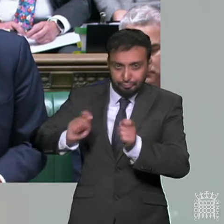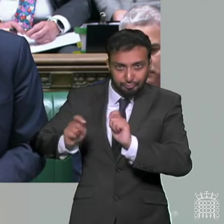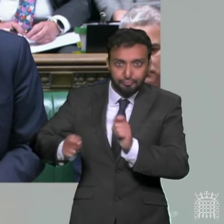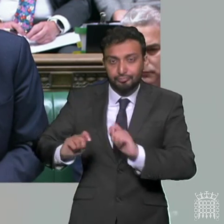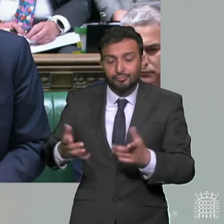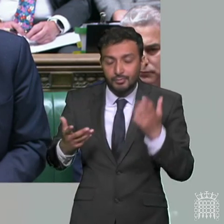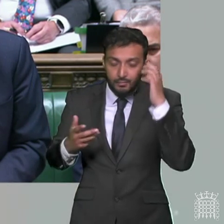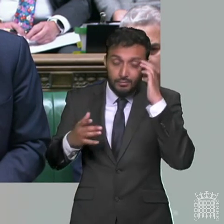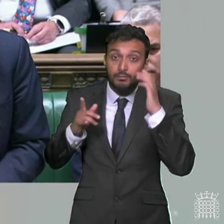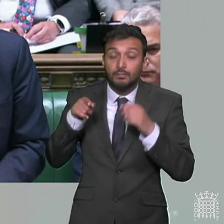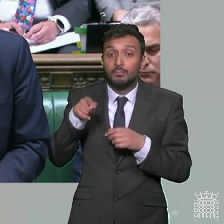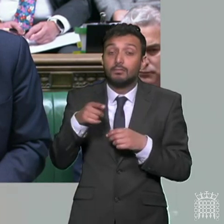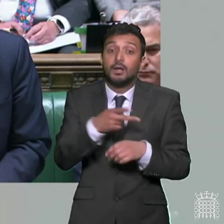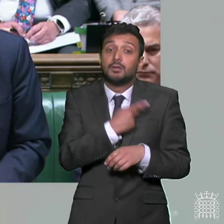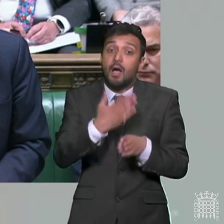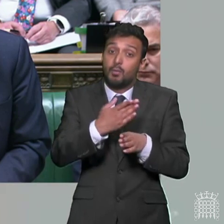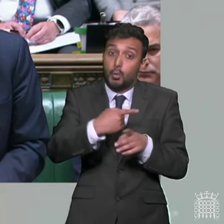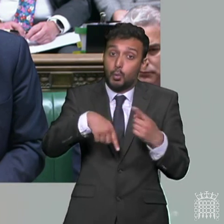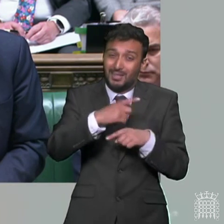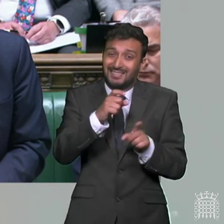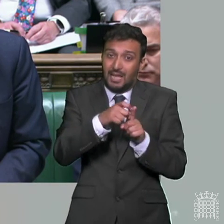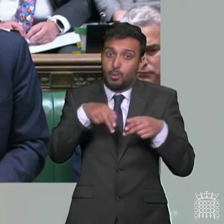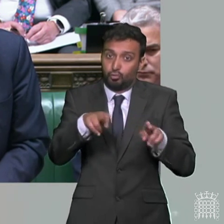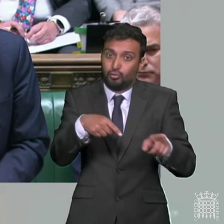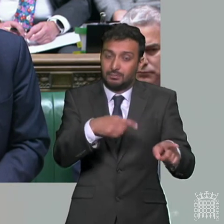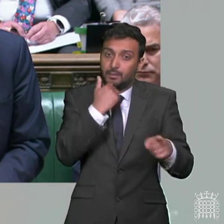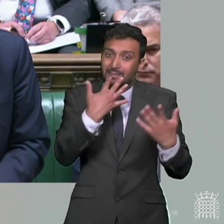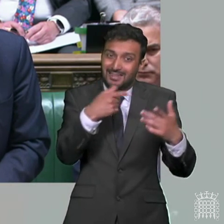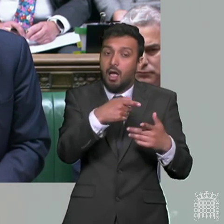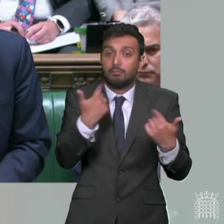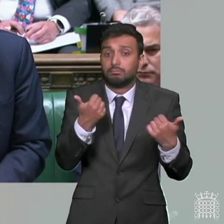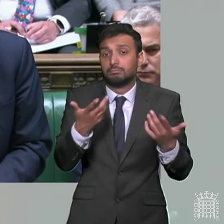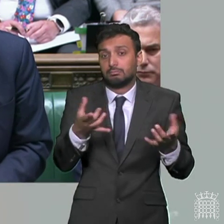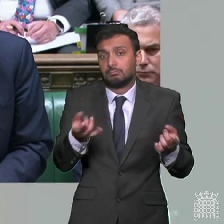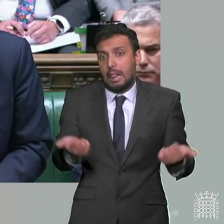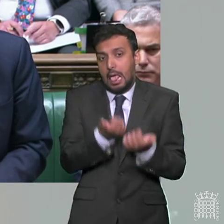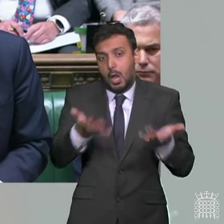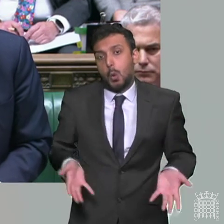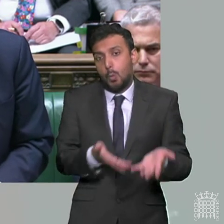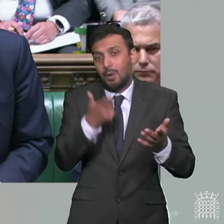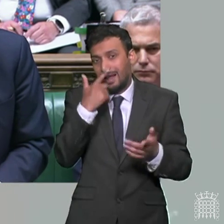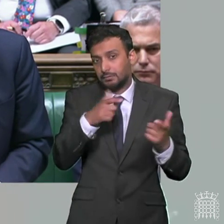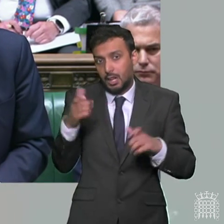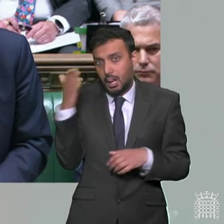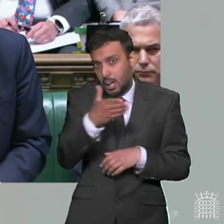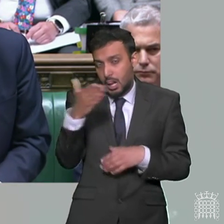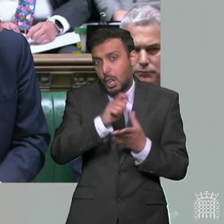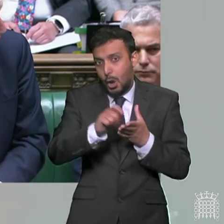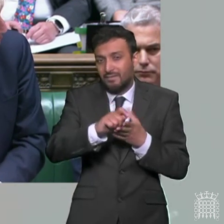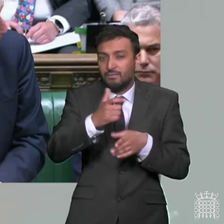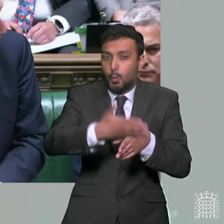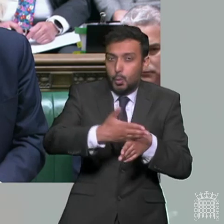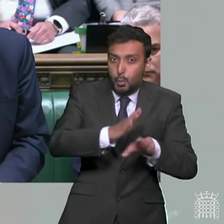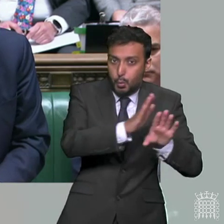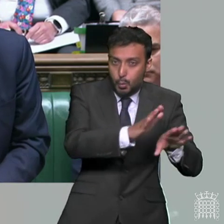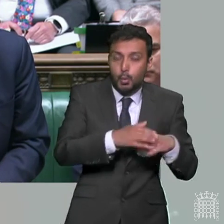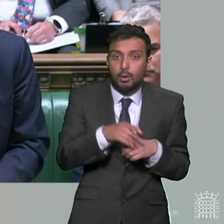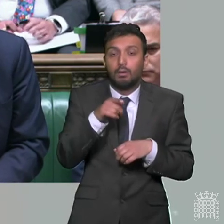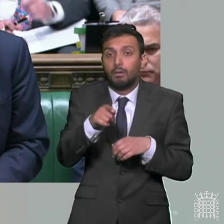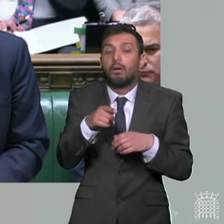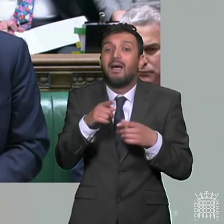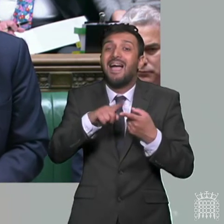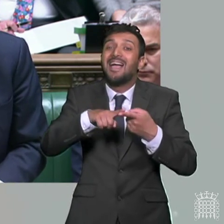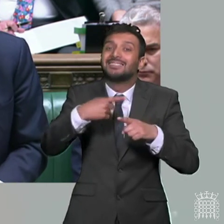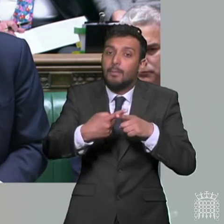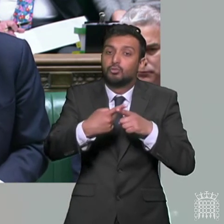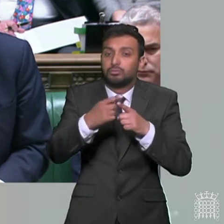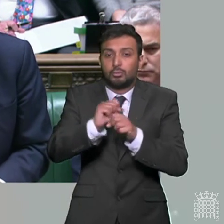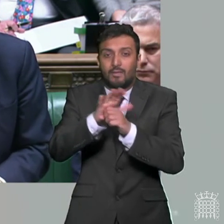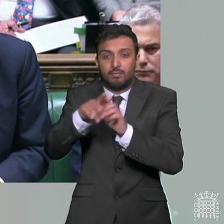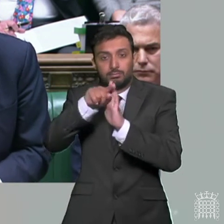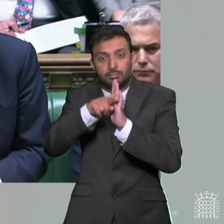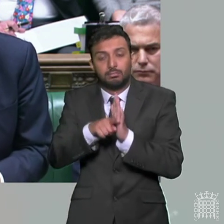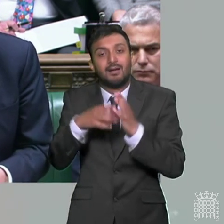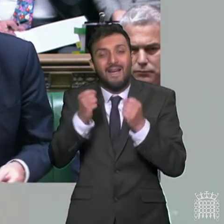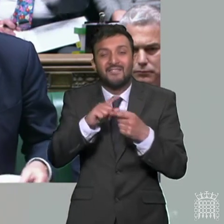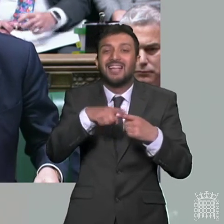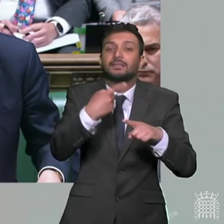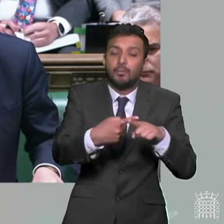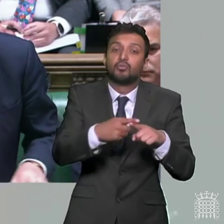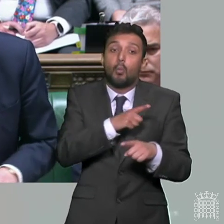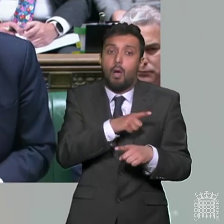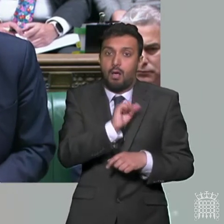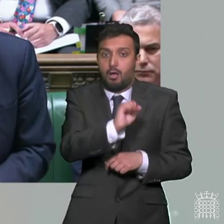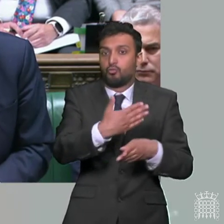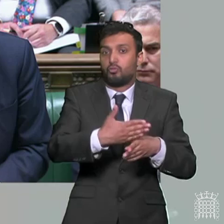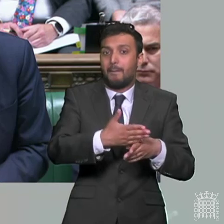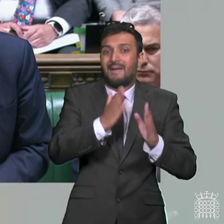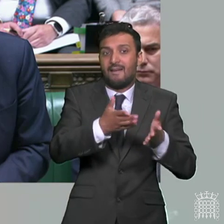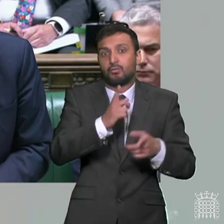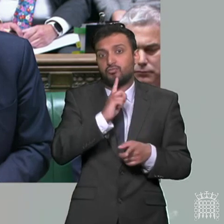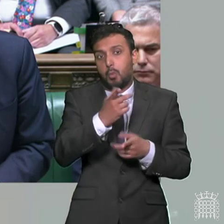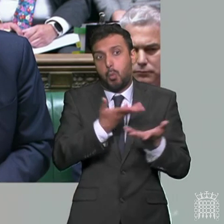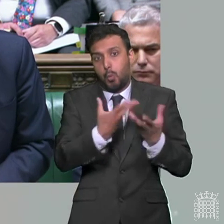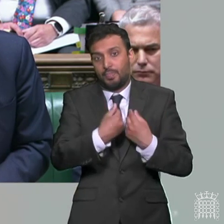Those staff working in Downing Street were permitted to continue attending their office for the purpose of work, and the exemption under the regulations applied to their work because of the nature of their jobs, reporting directly to the Prime Minister.